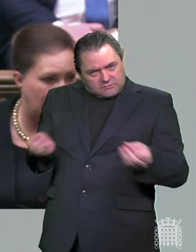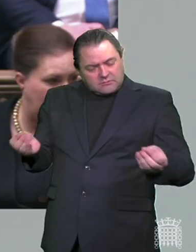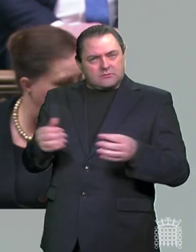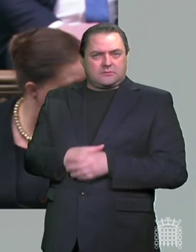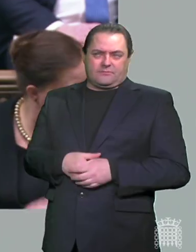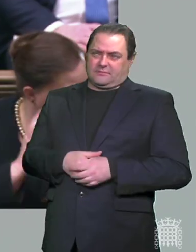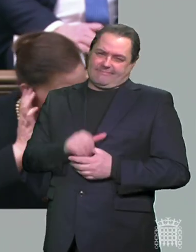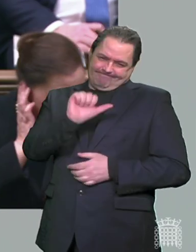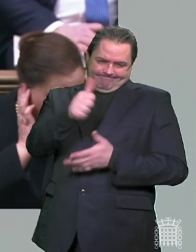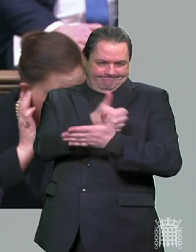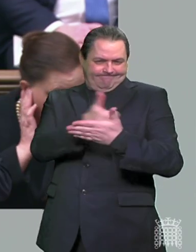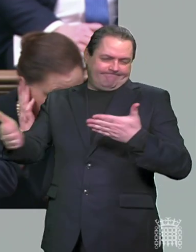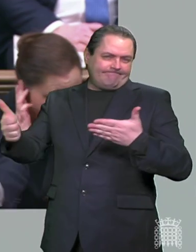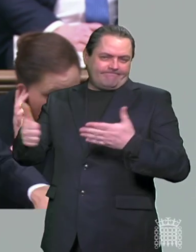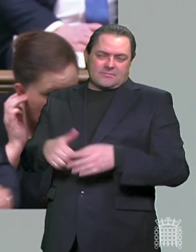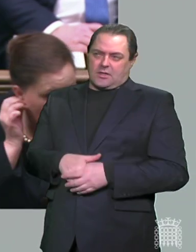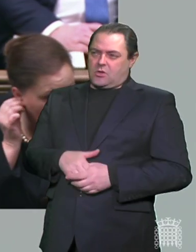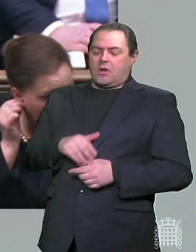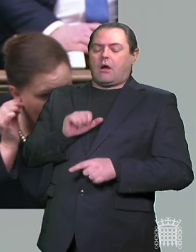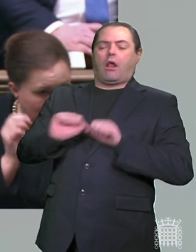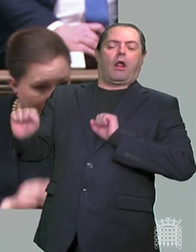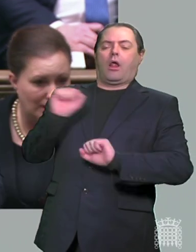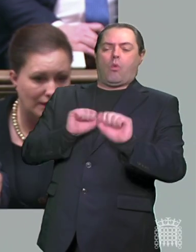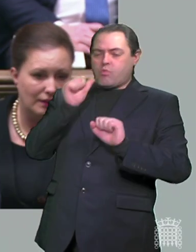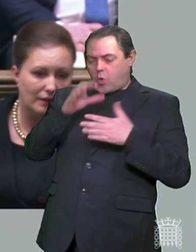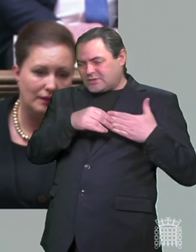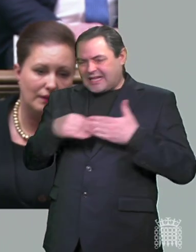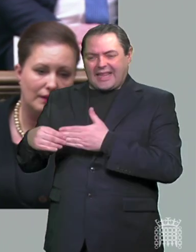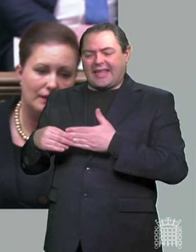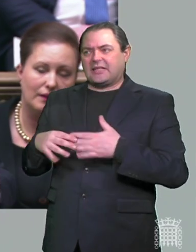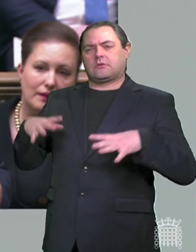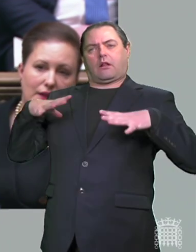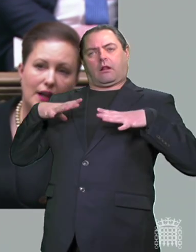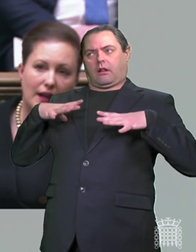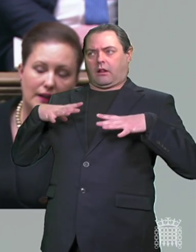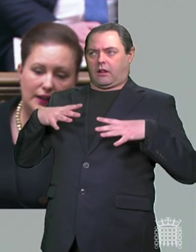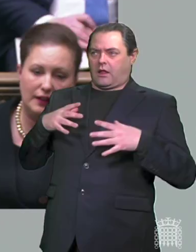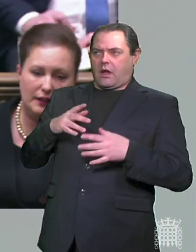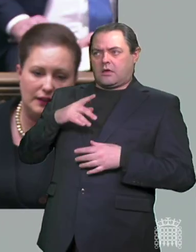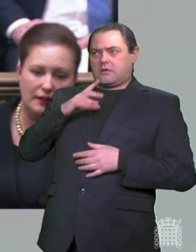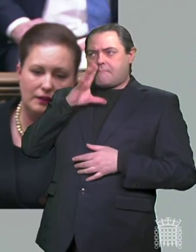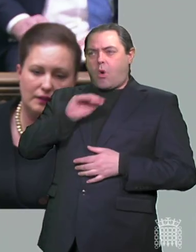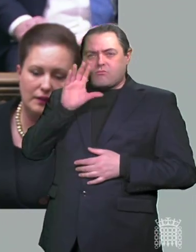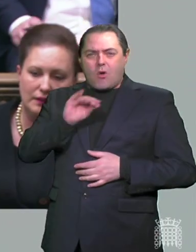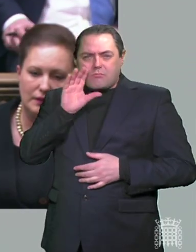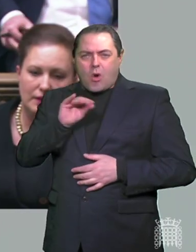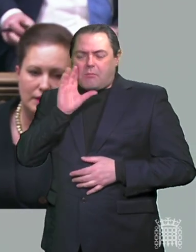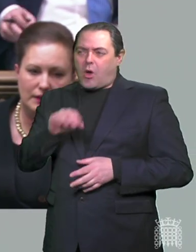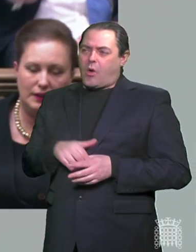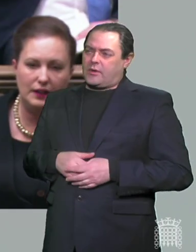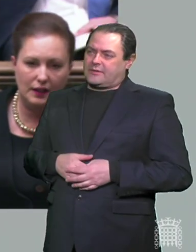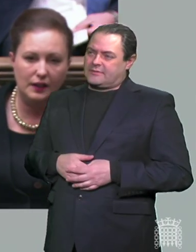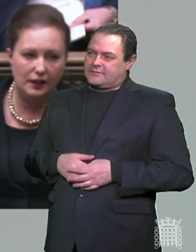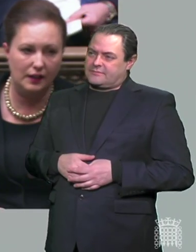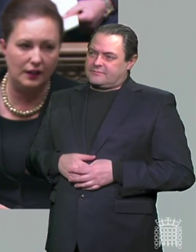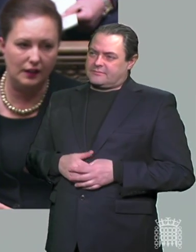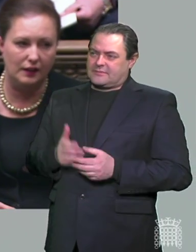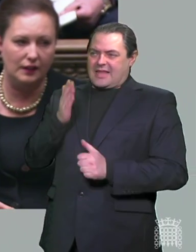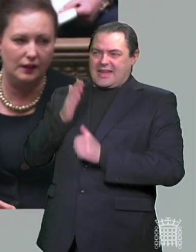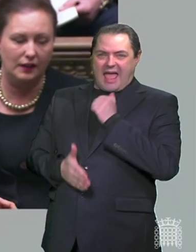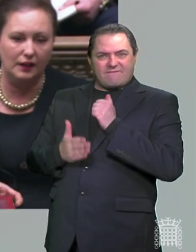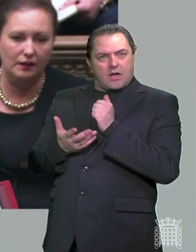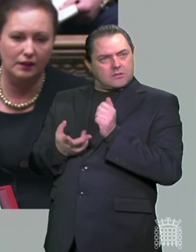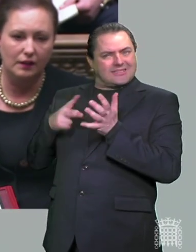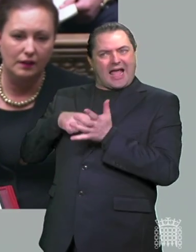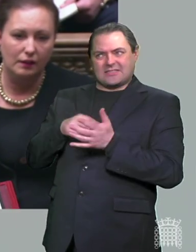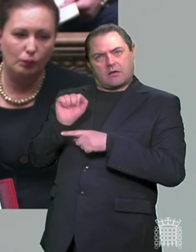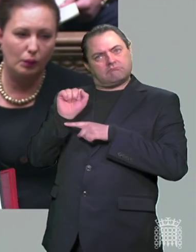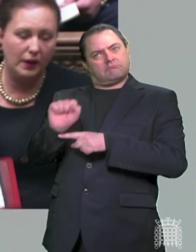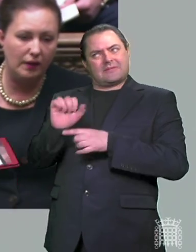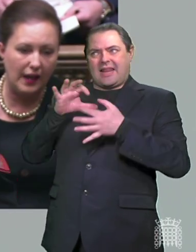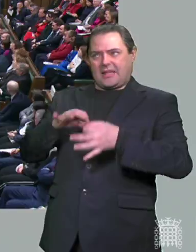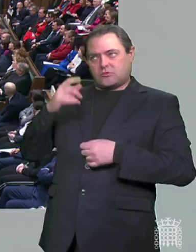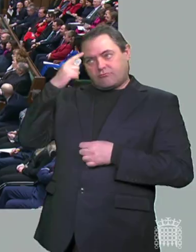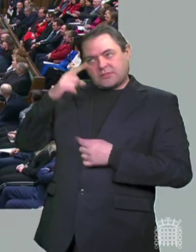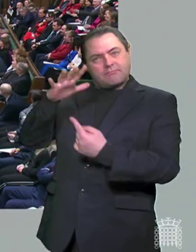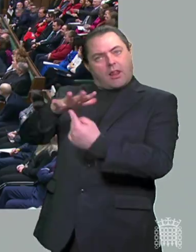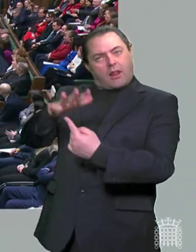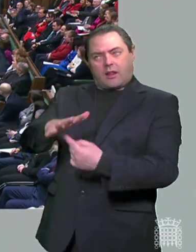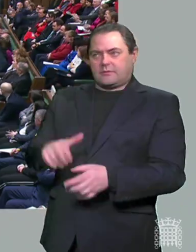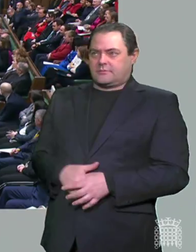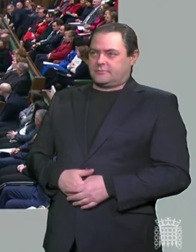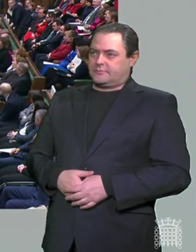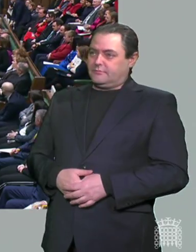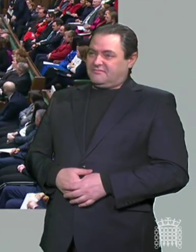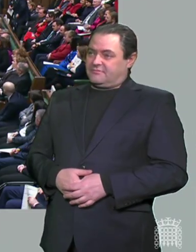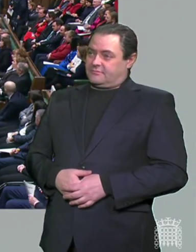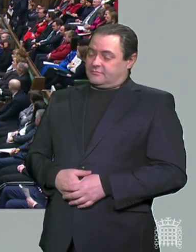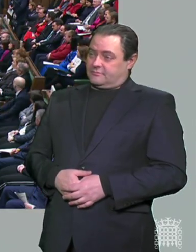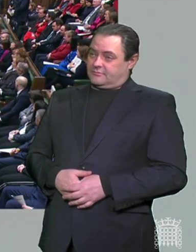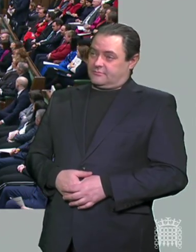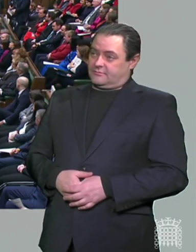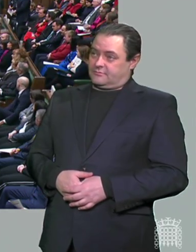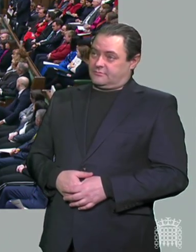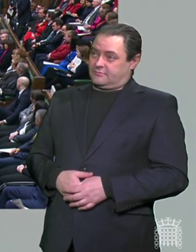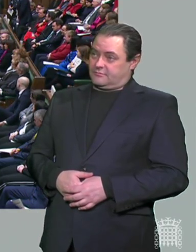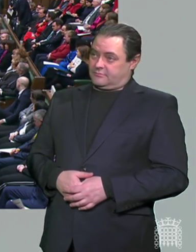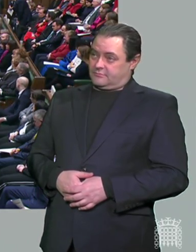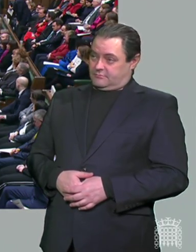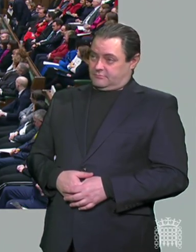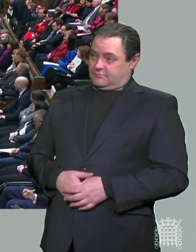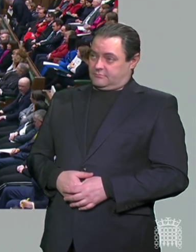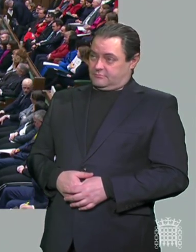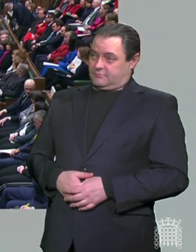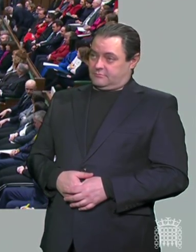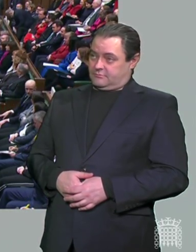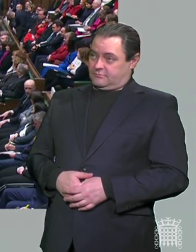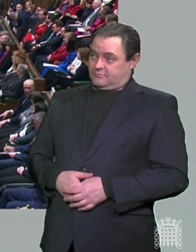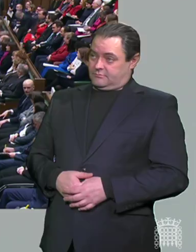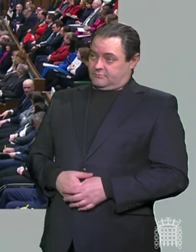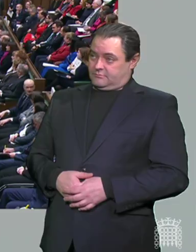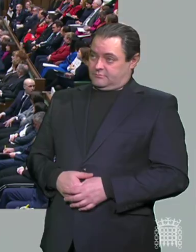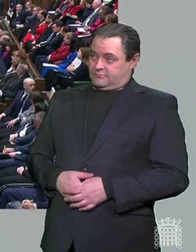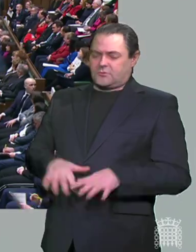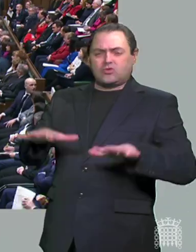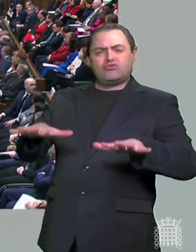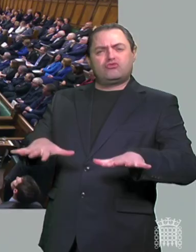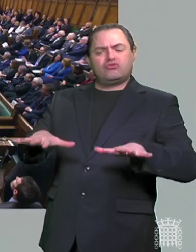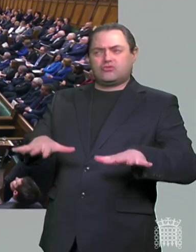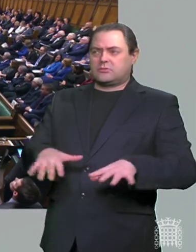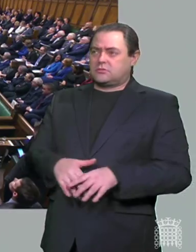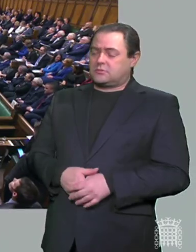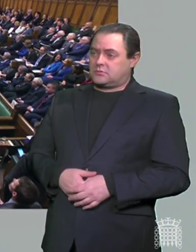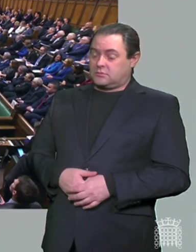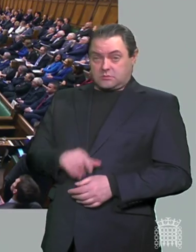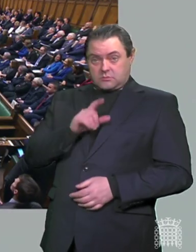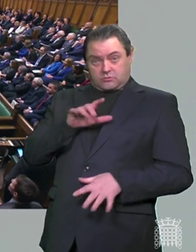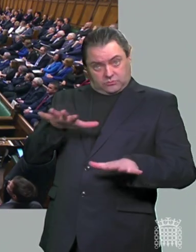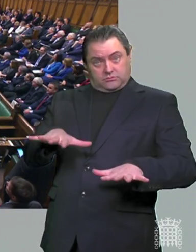for four long years and not challenging. That is typical of the right honourable and learned Gentleman—declining to lead, sitting on the fence, carping from the sidelines and never standing up for a principle that matters.